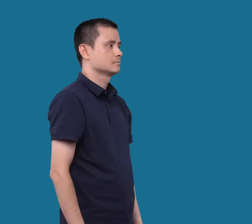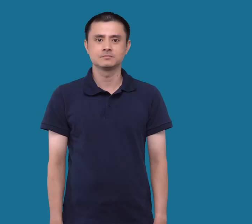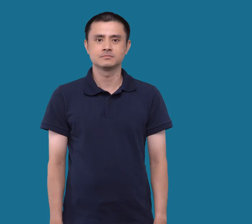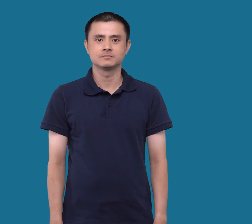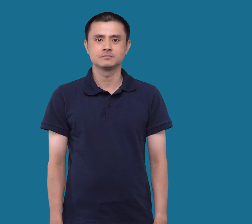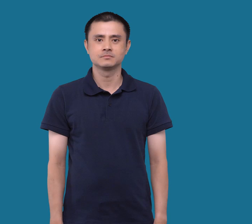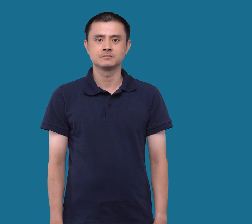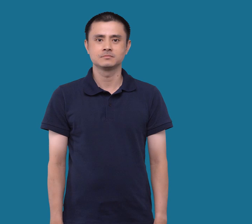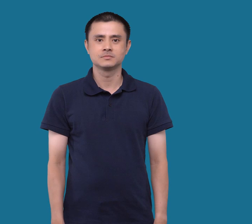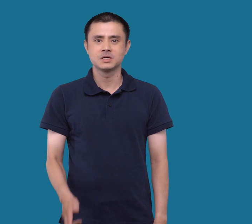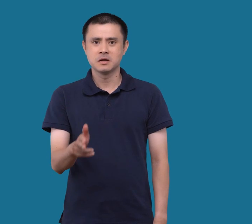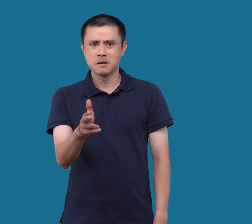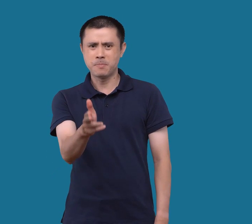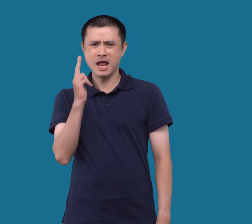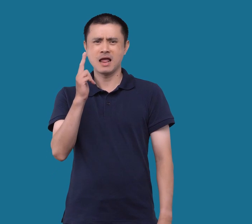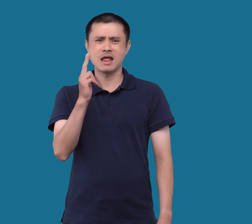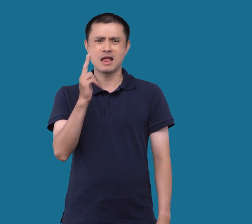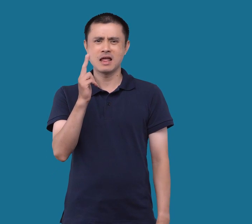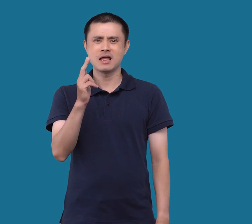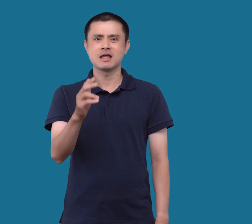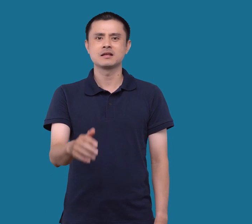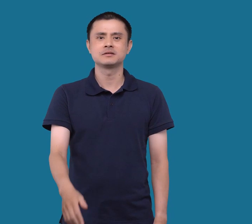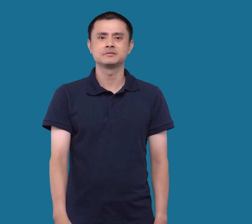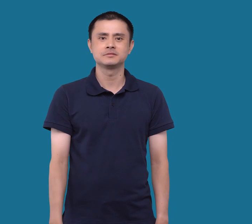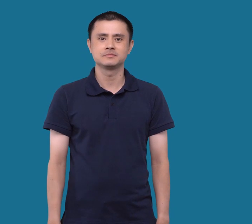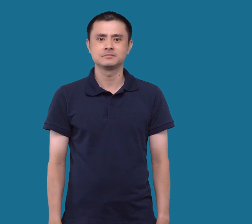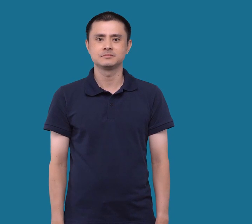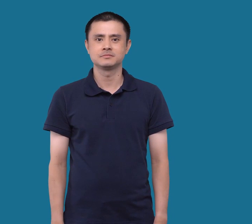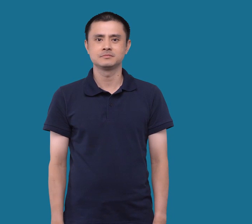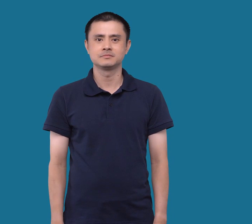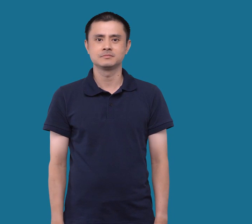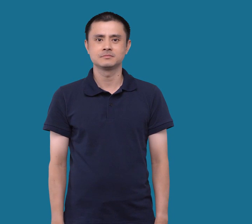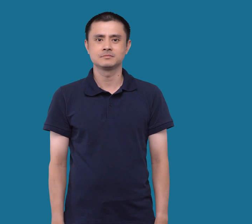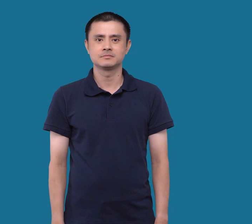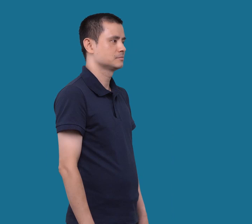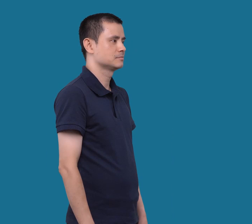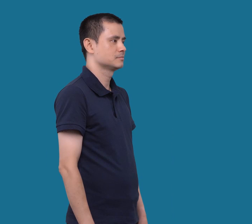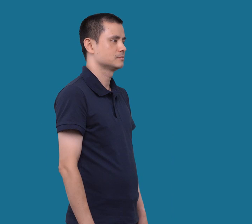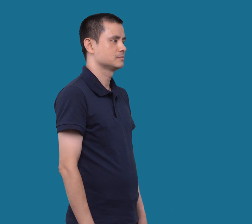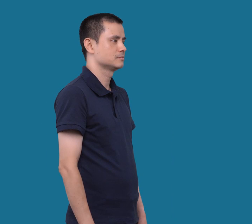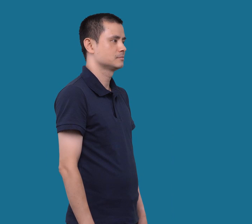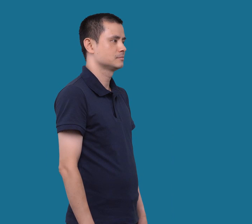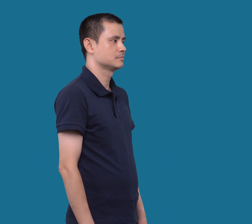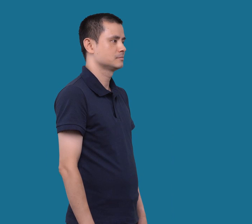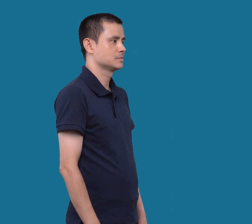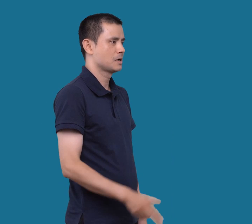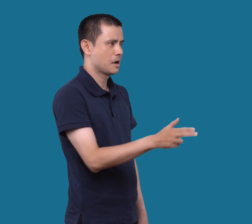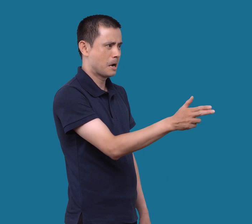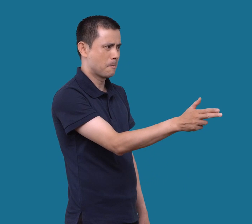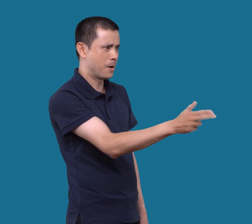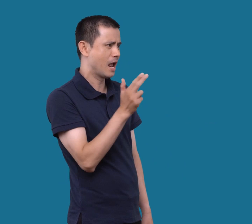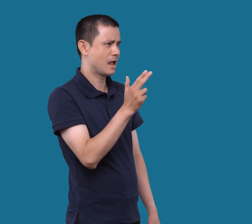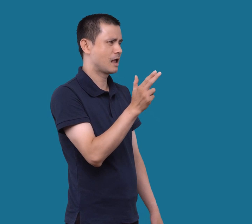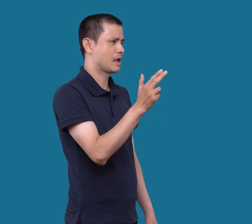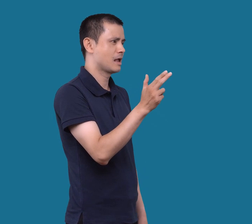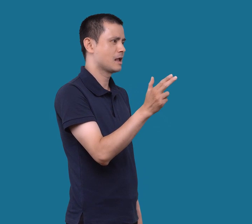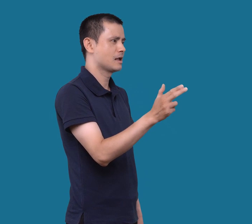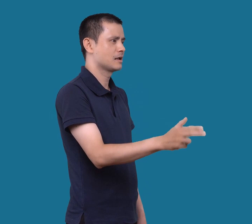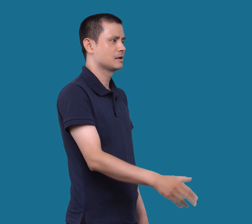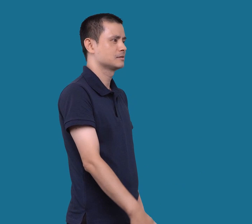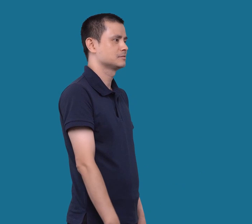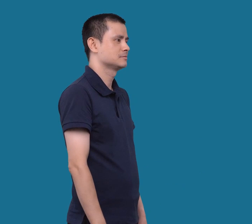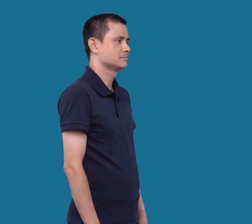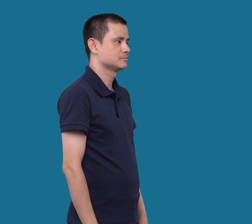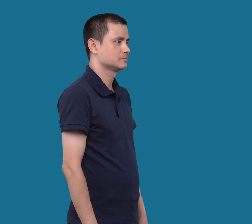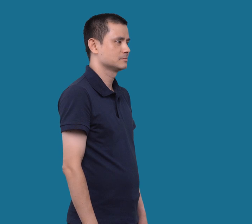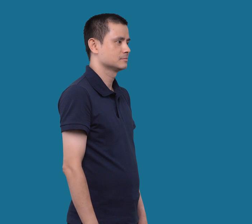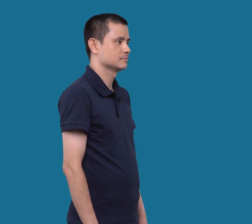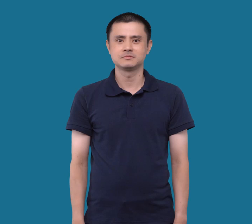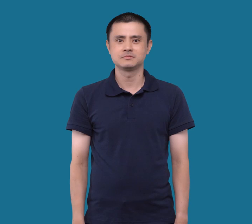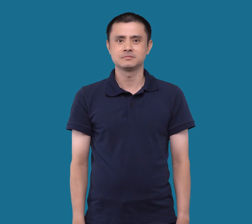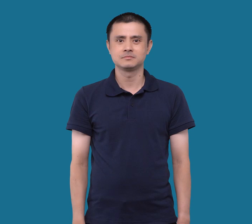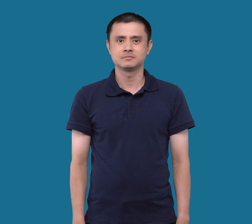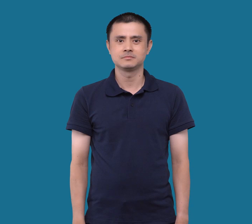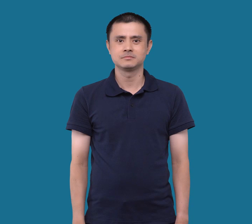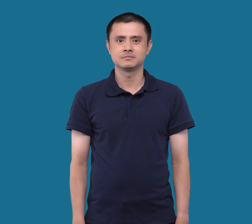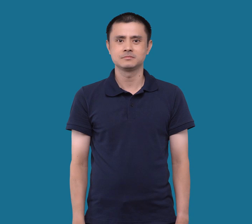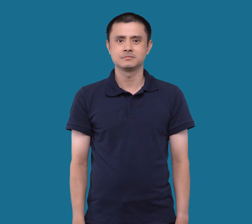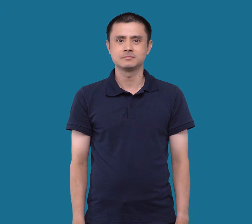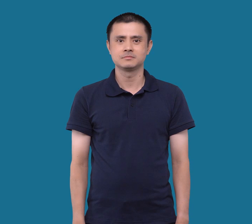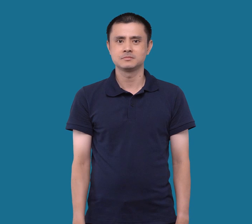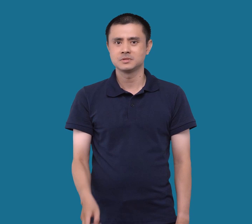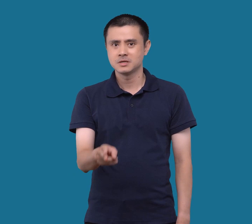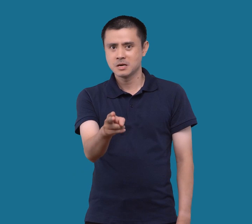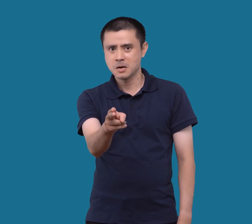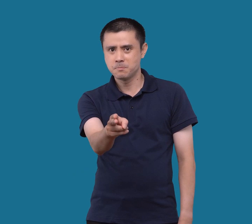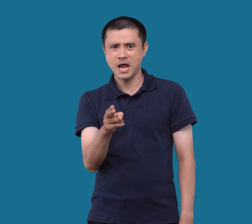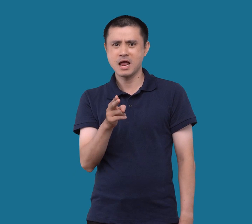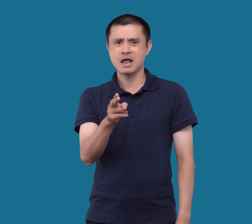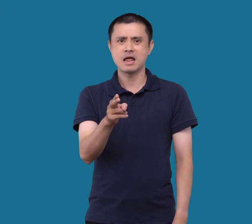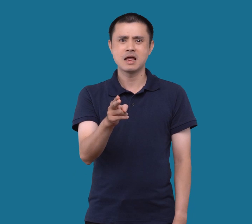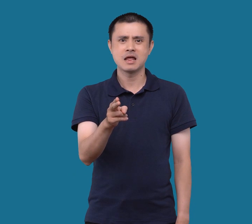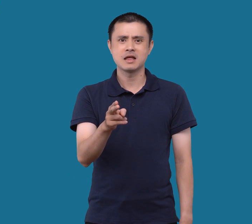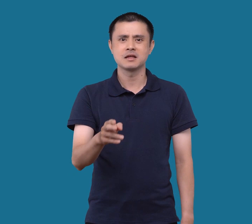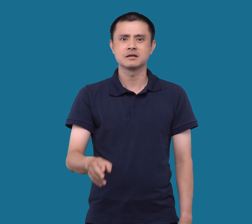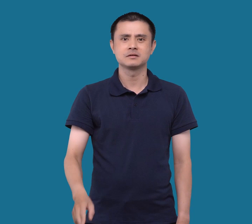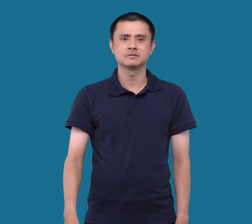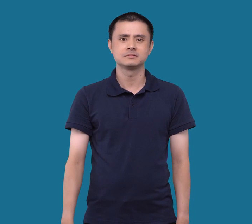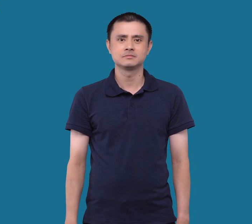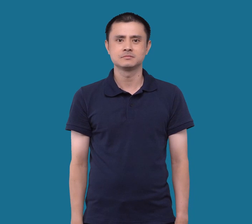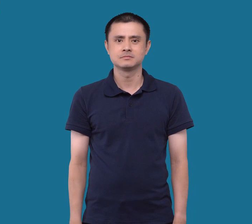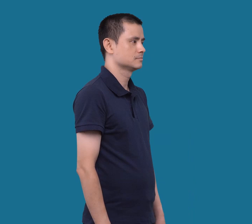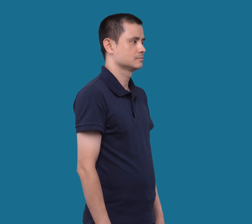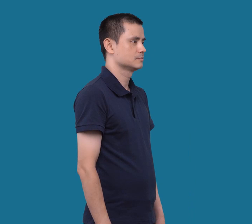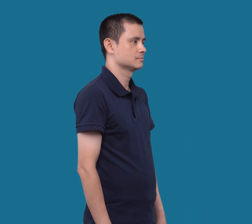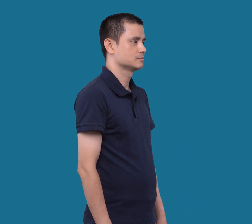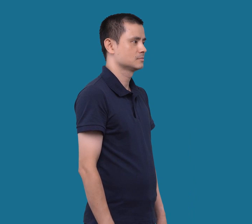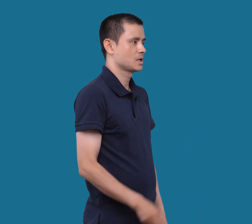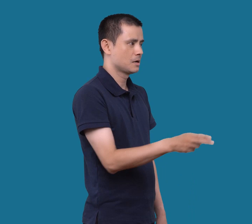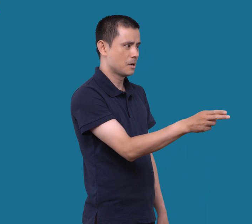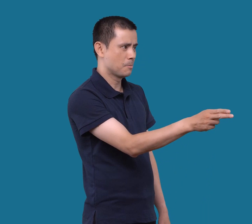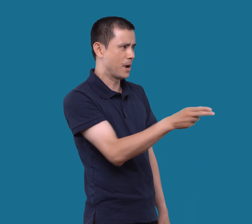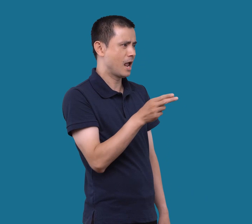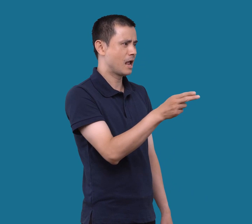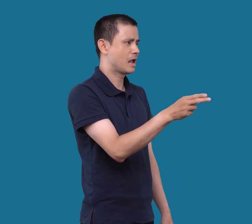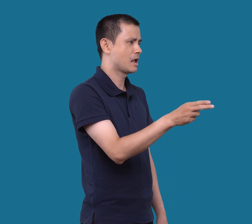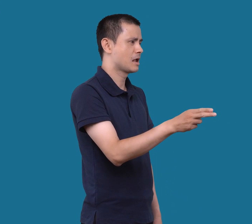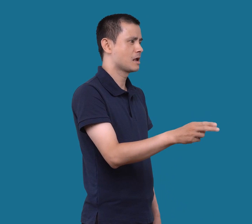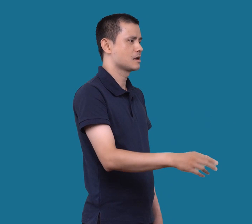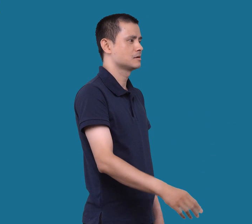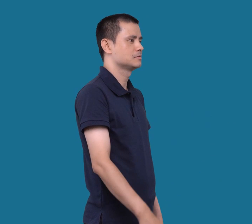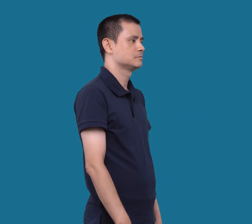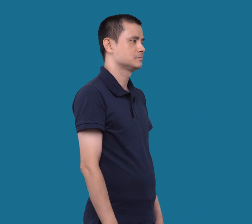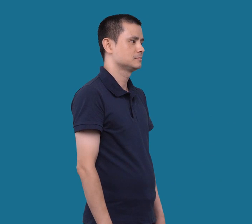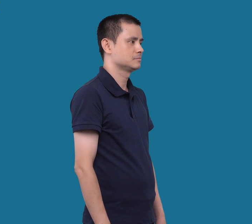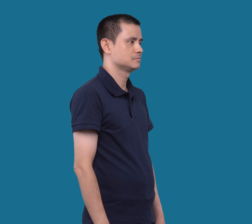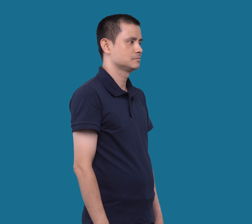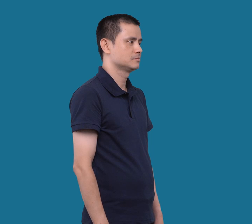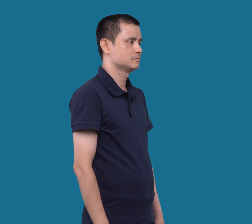bắn súng